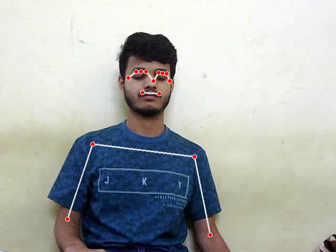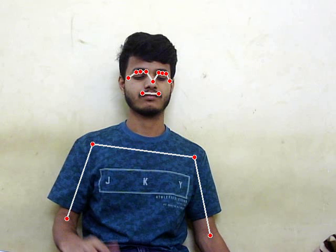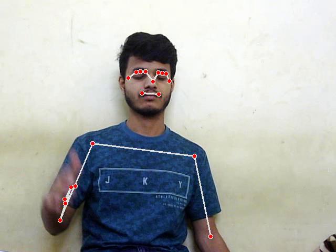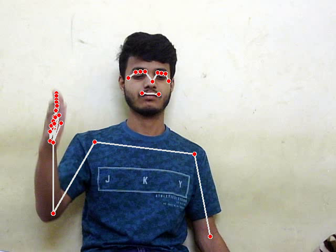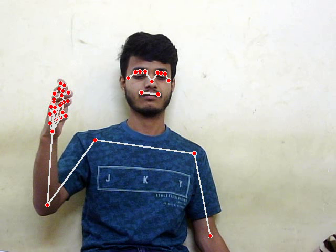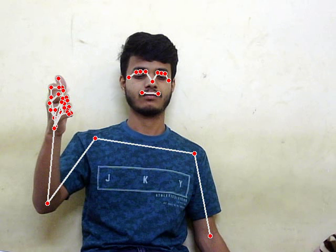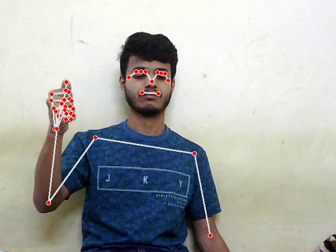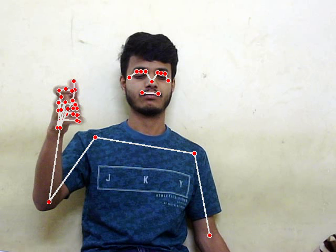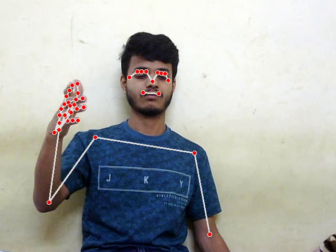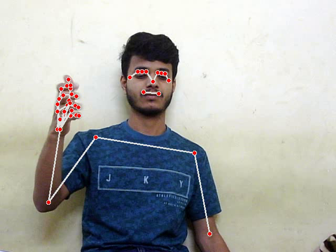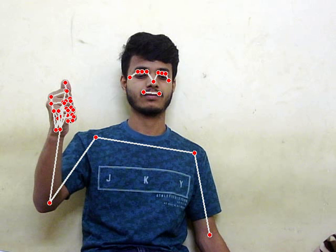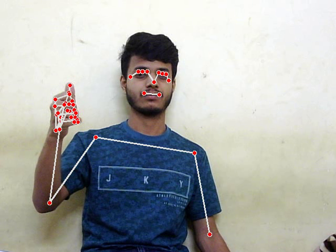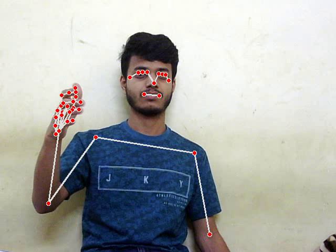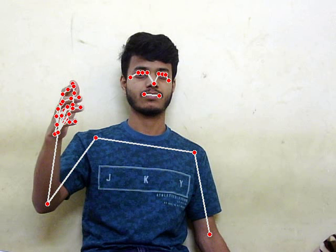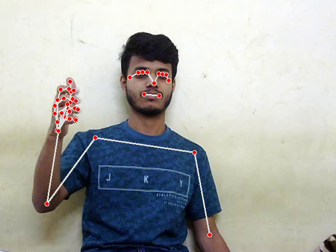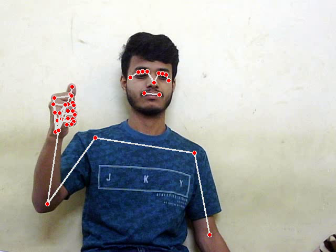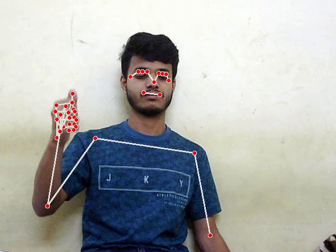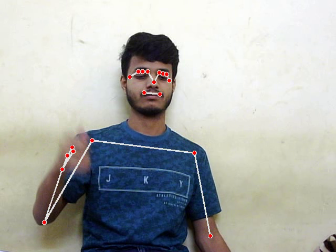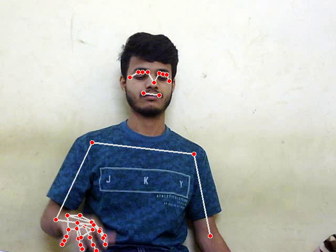milk